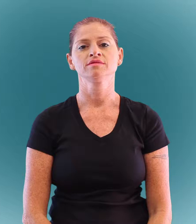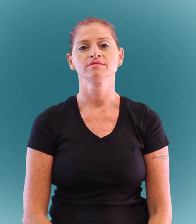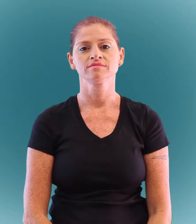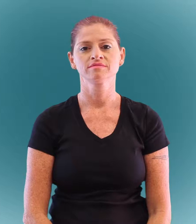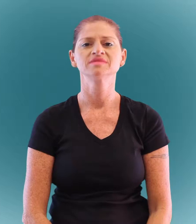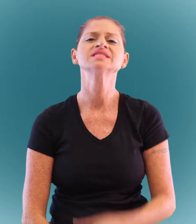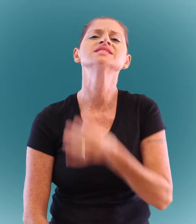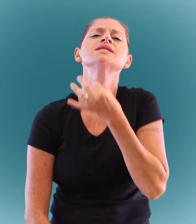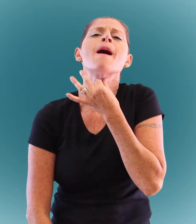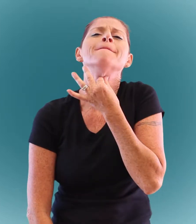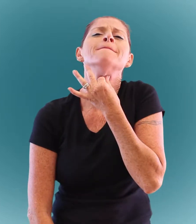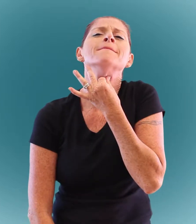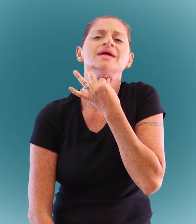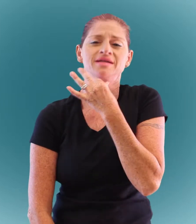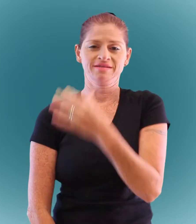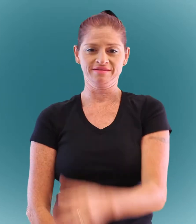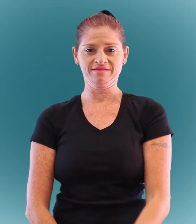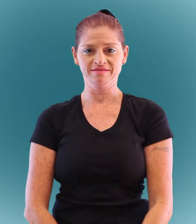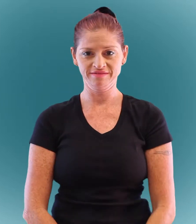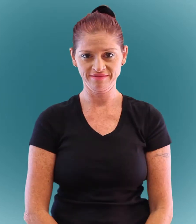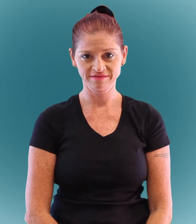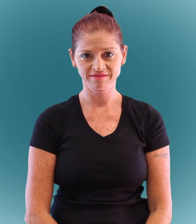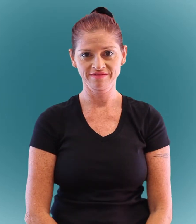צמא